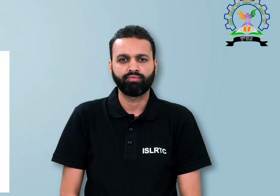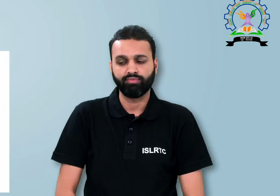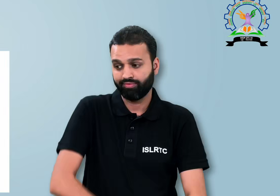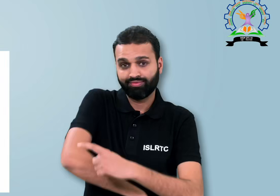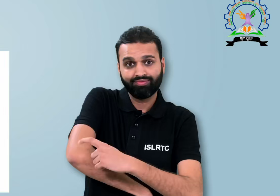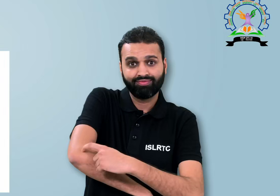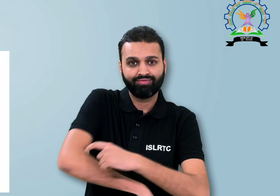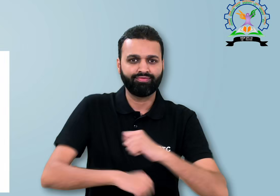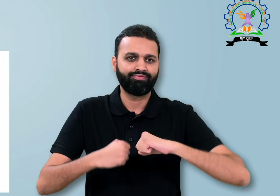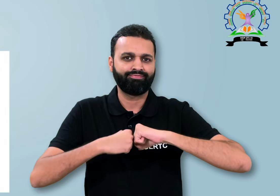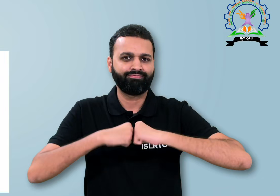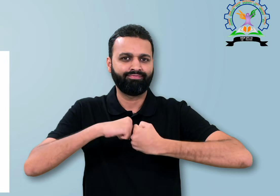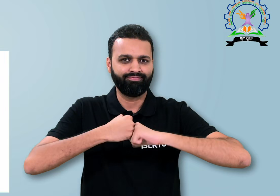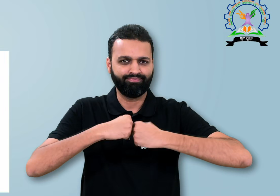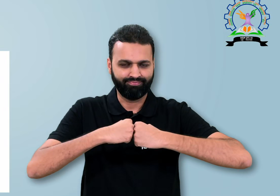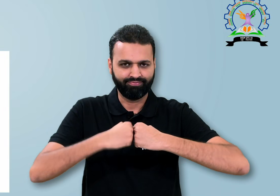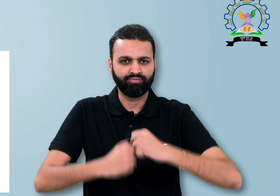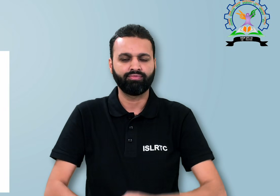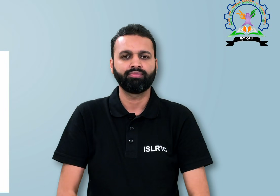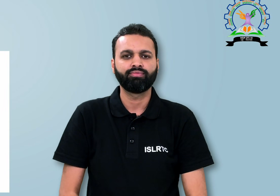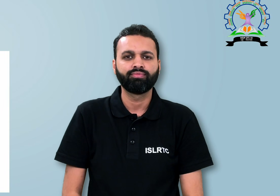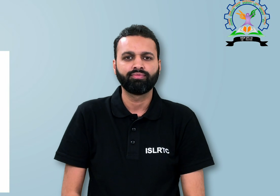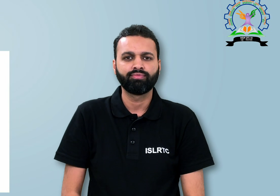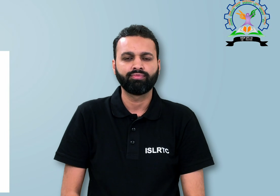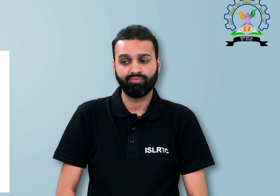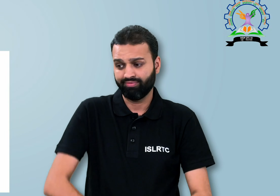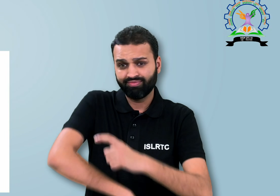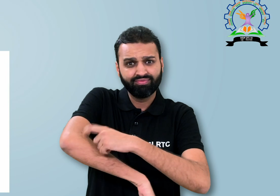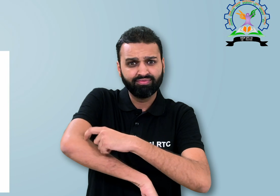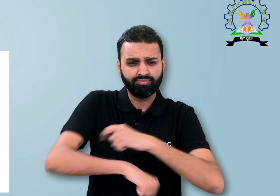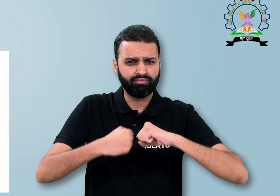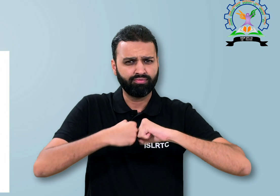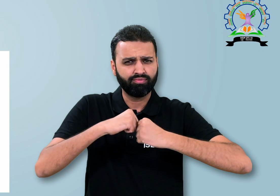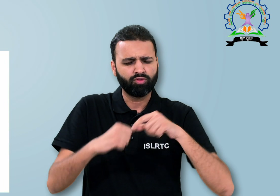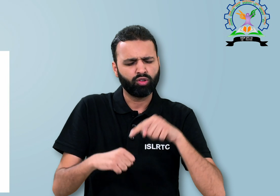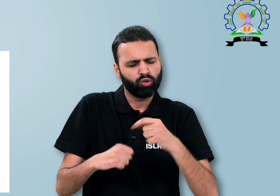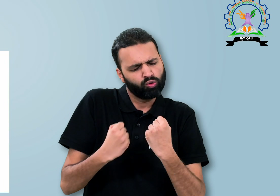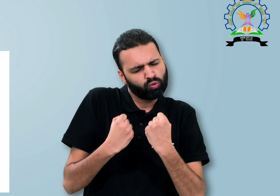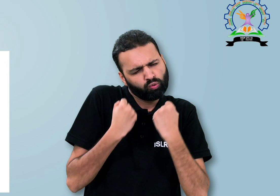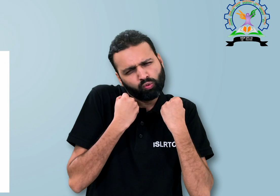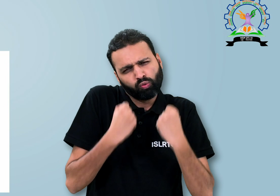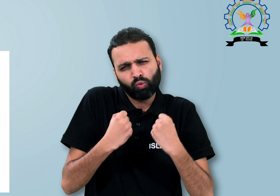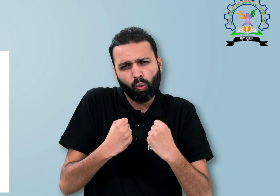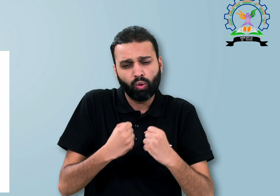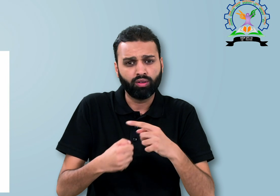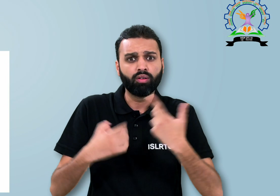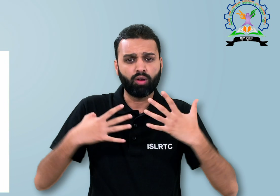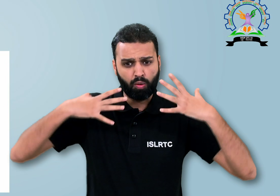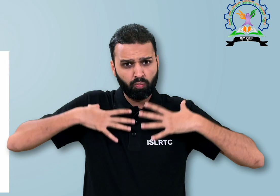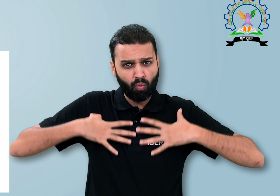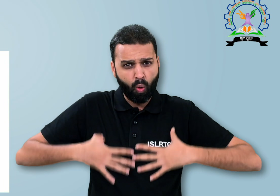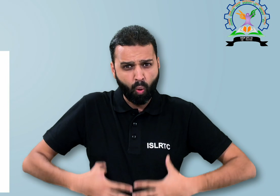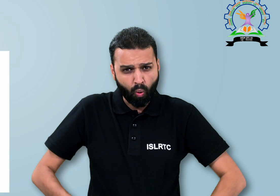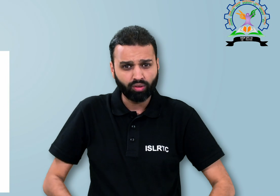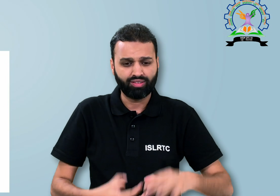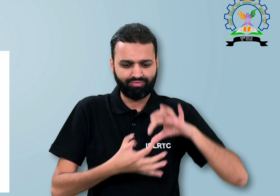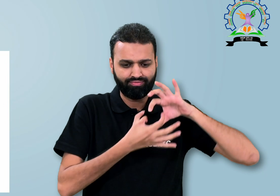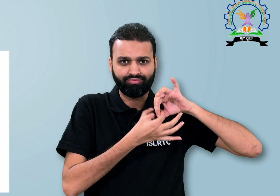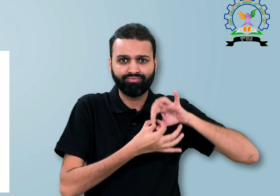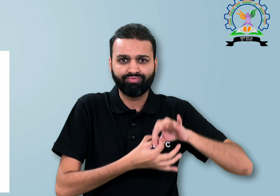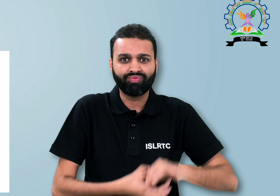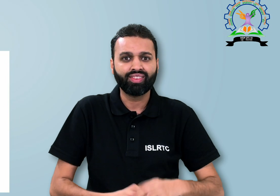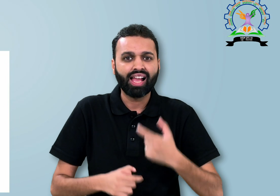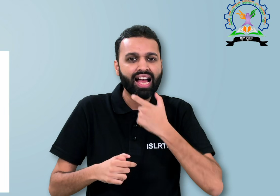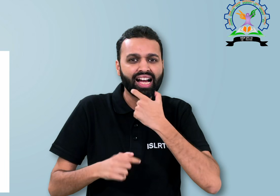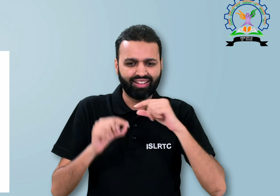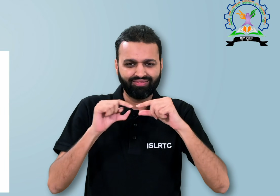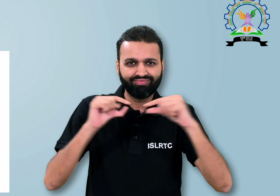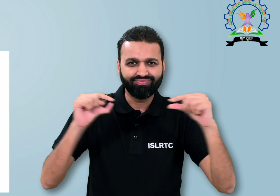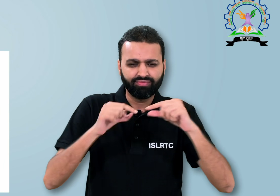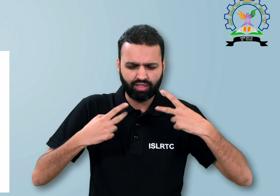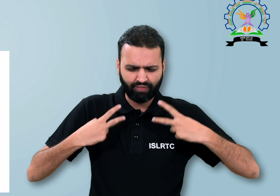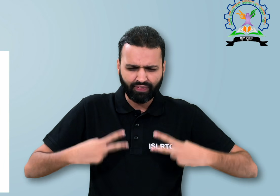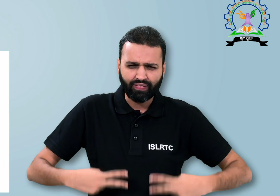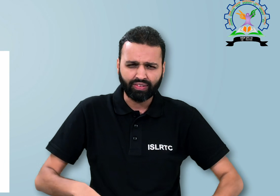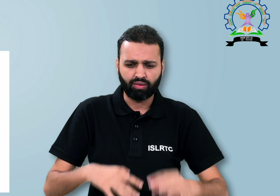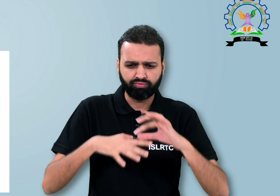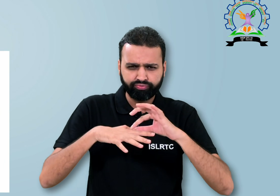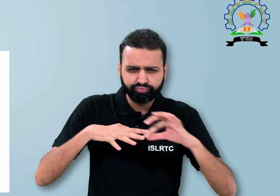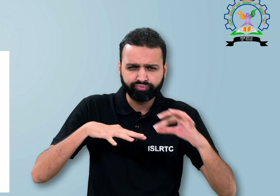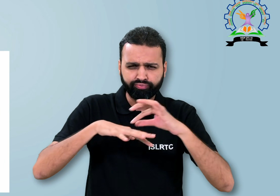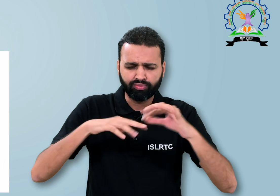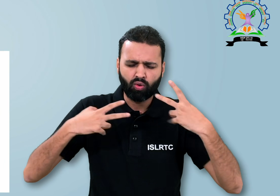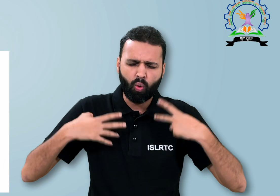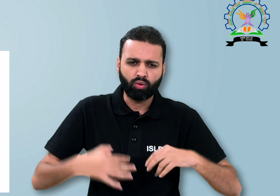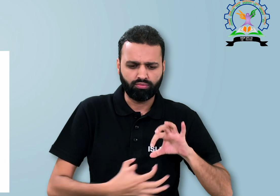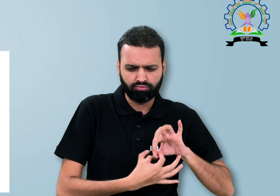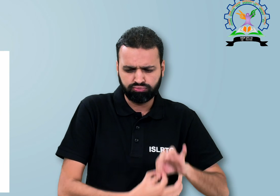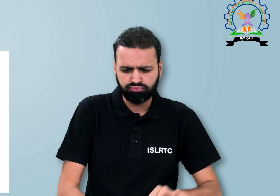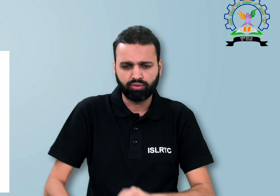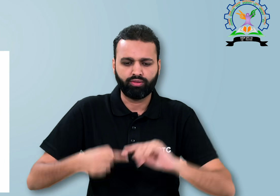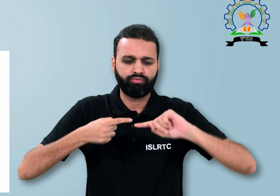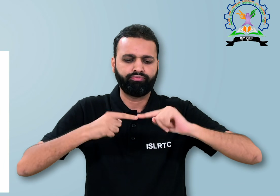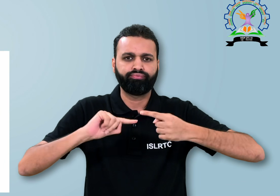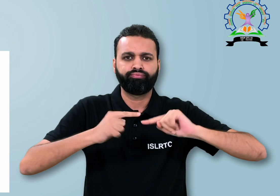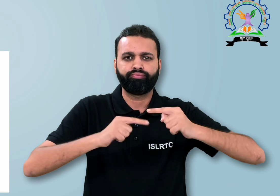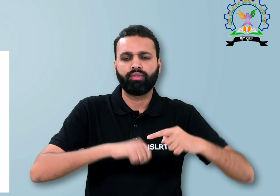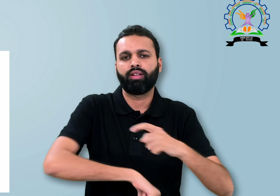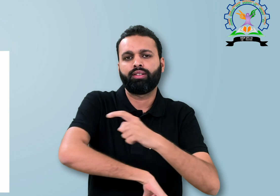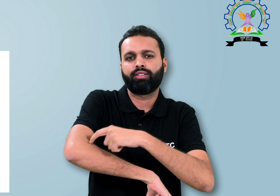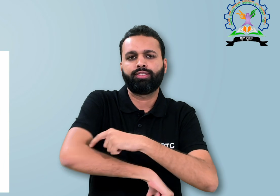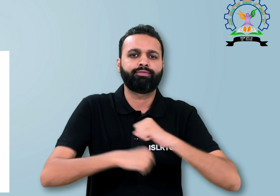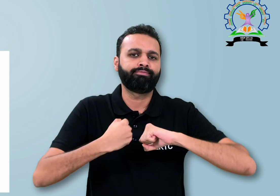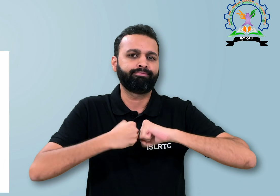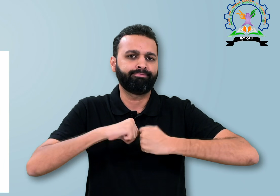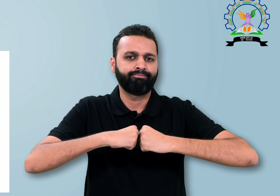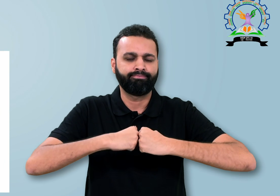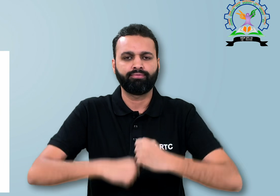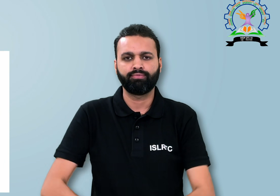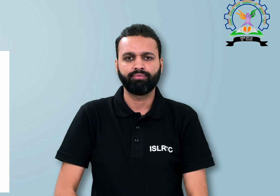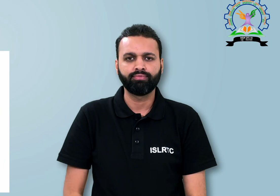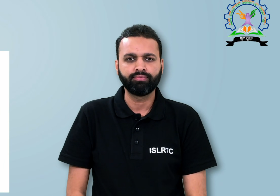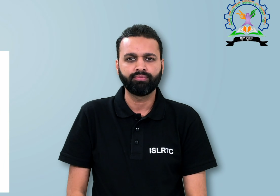Cartilage Cartilage are strong and flexible connective tissues that help to connect the bones together.